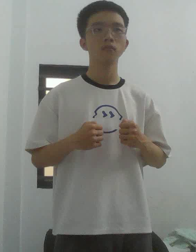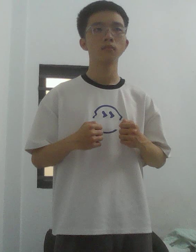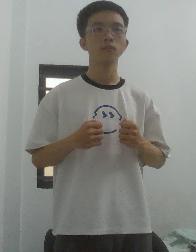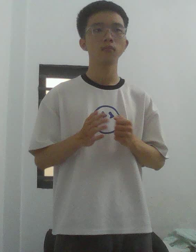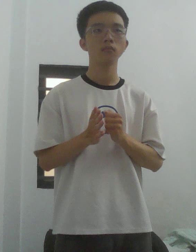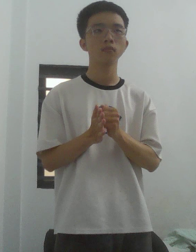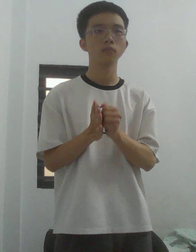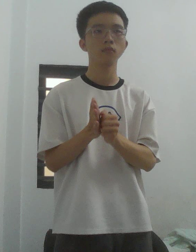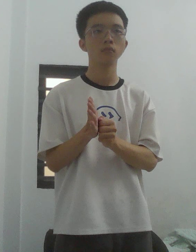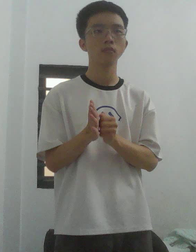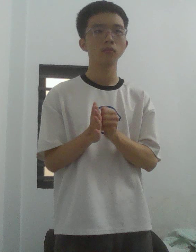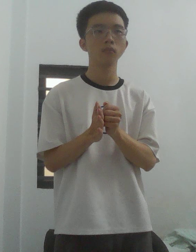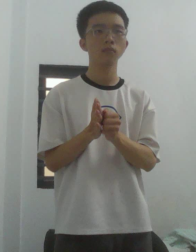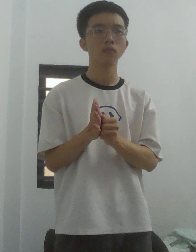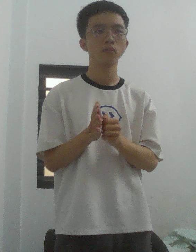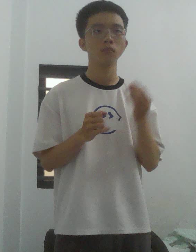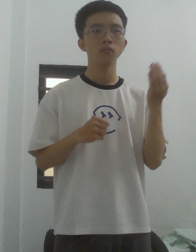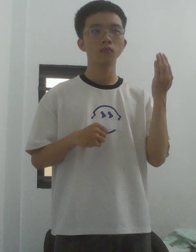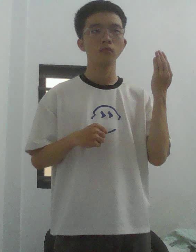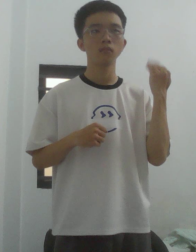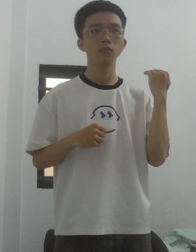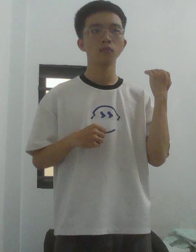thang truoc